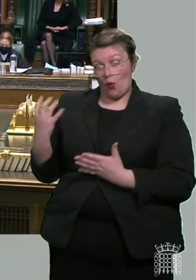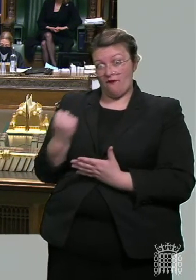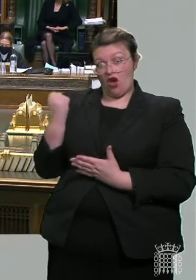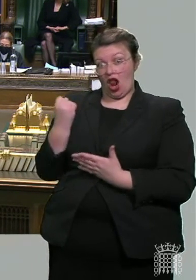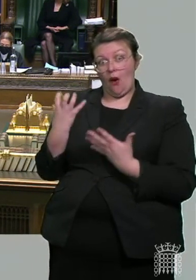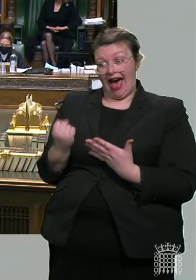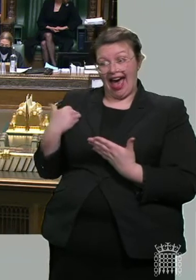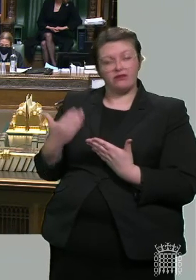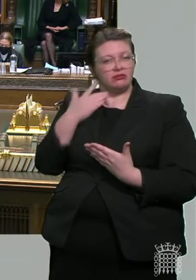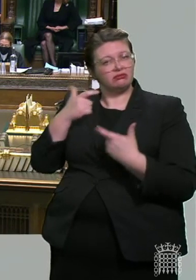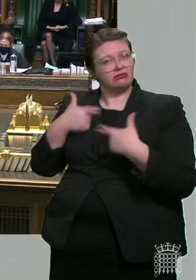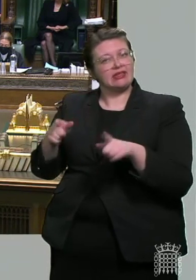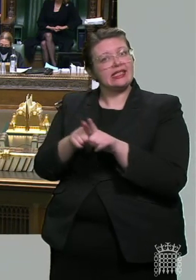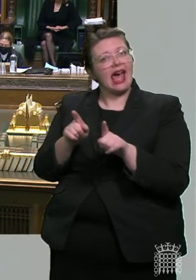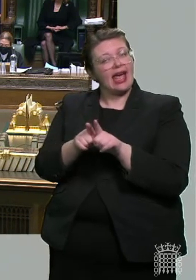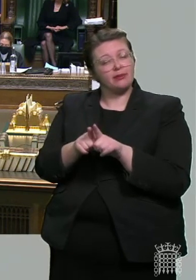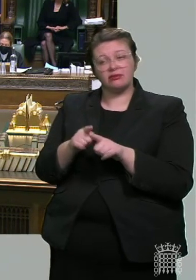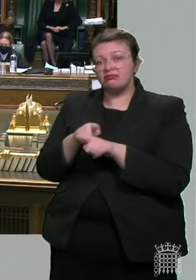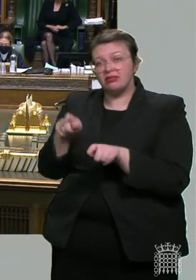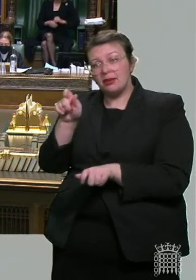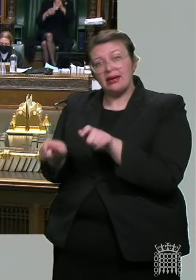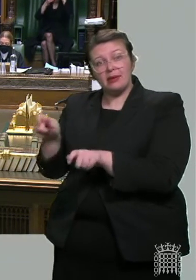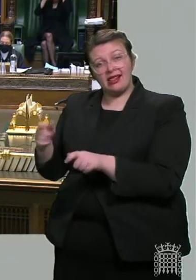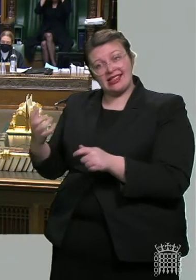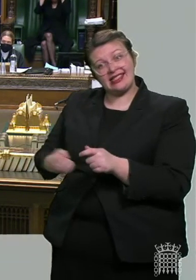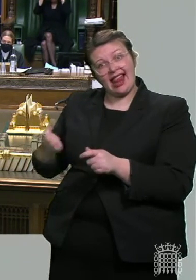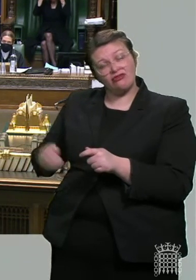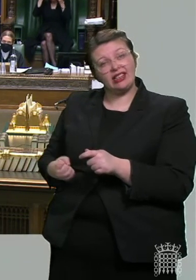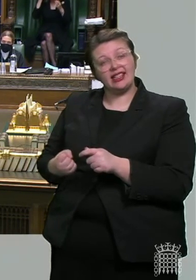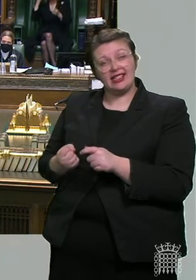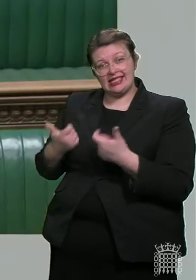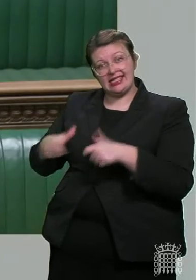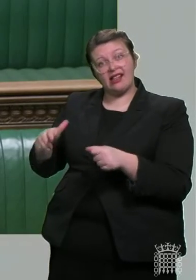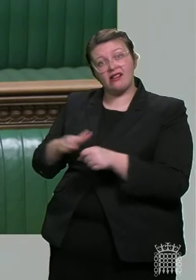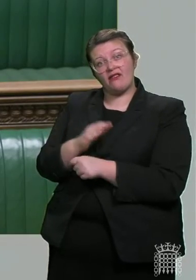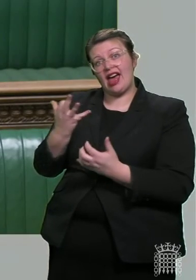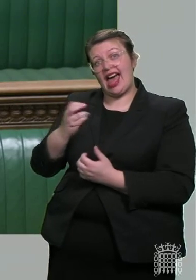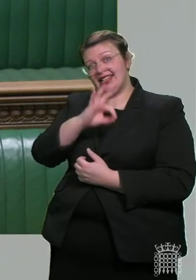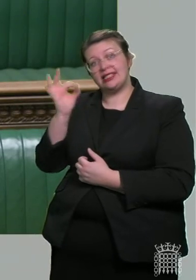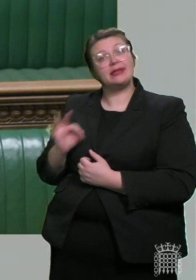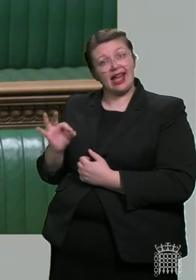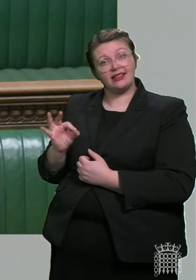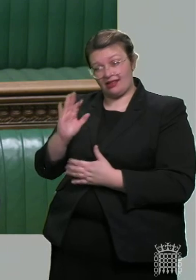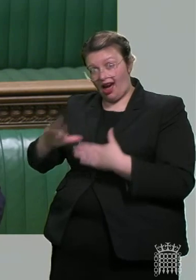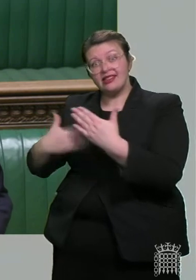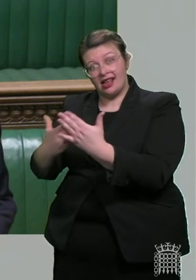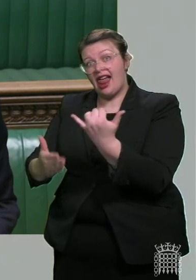They will continue to receive 80% of their salary, for hours not worked, until the scheme ends.